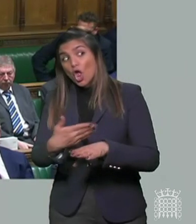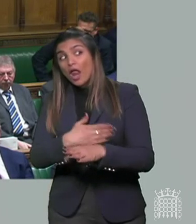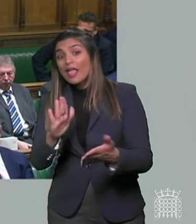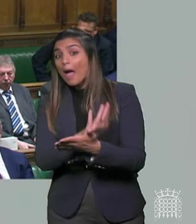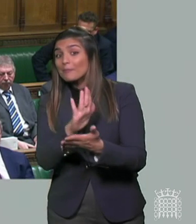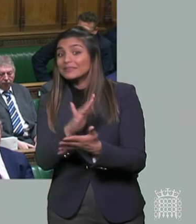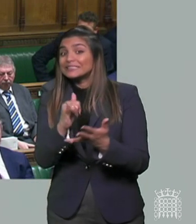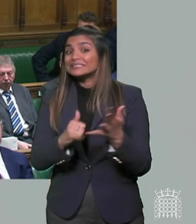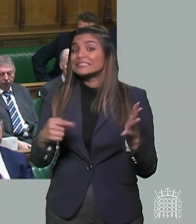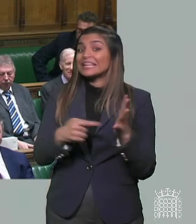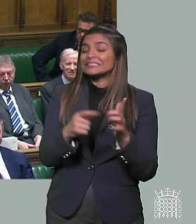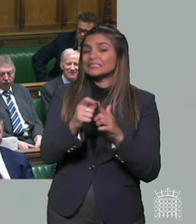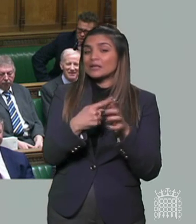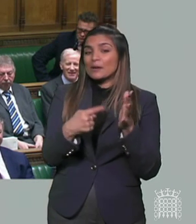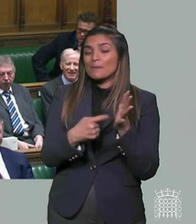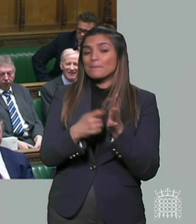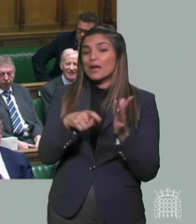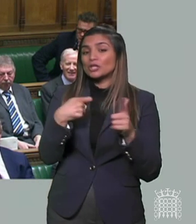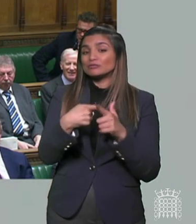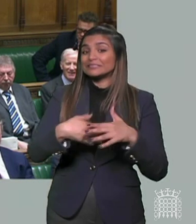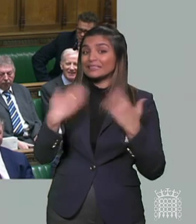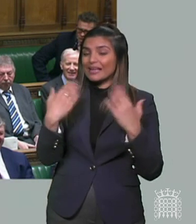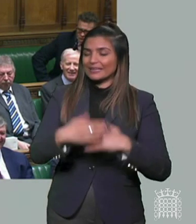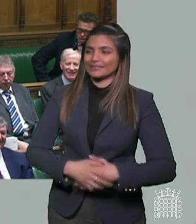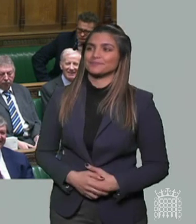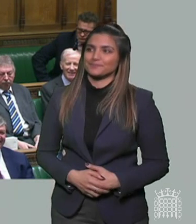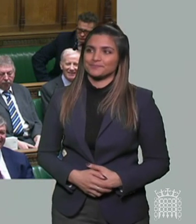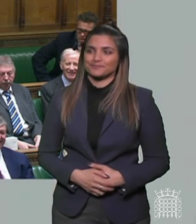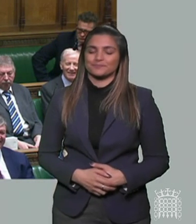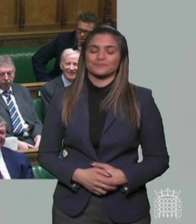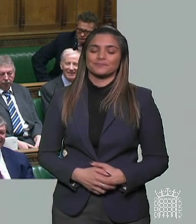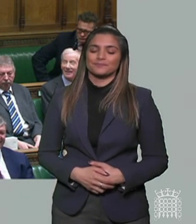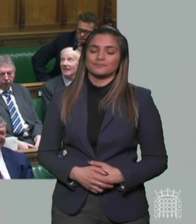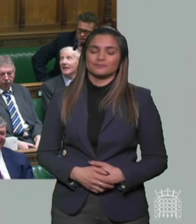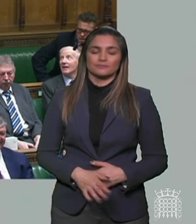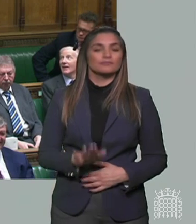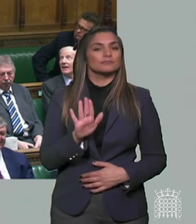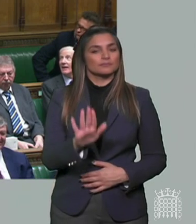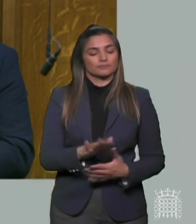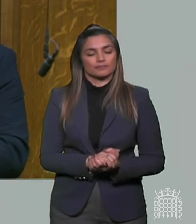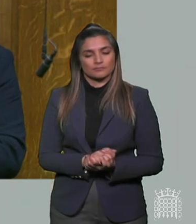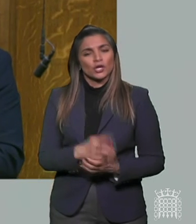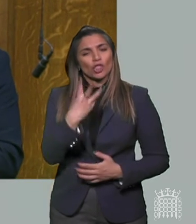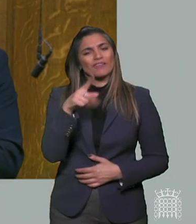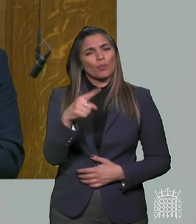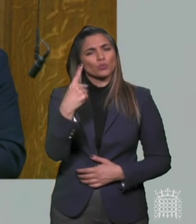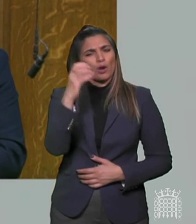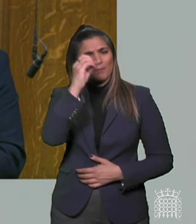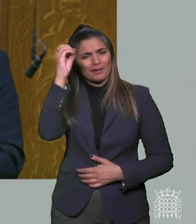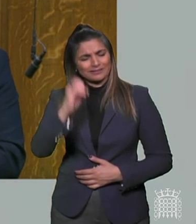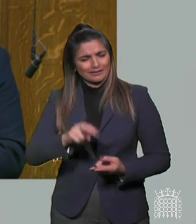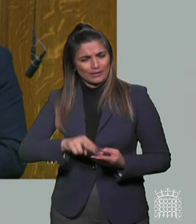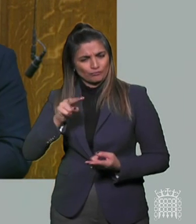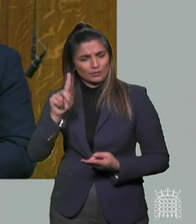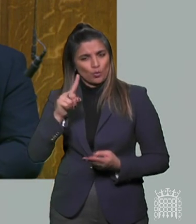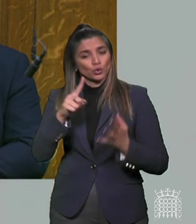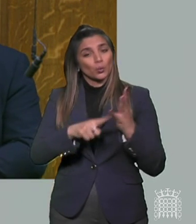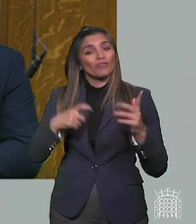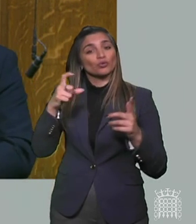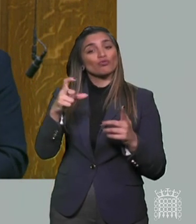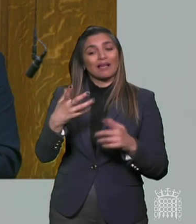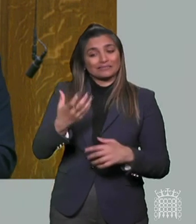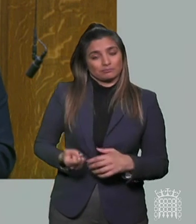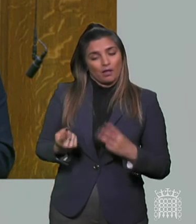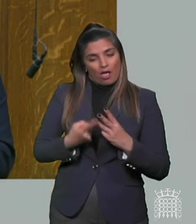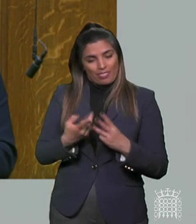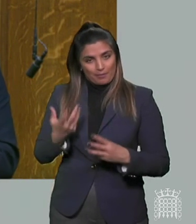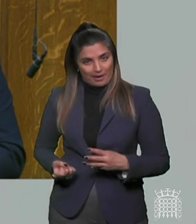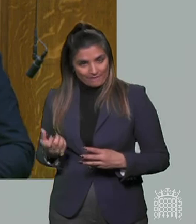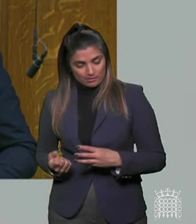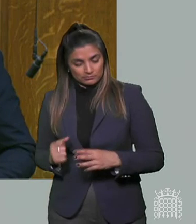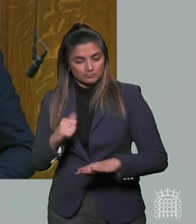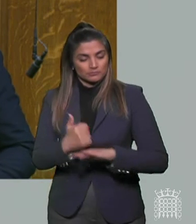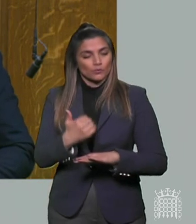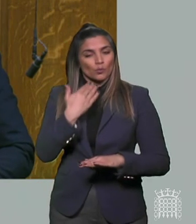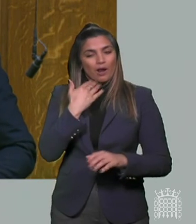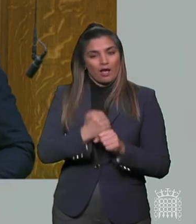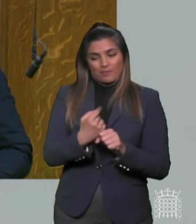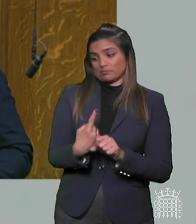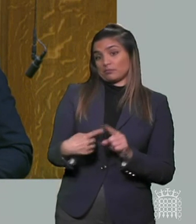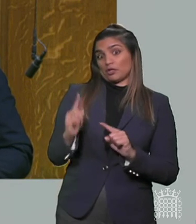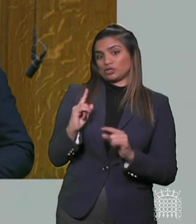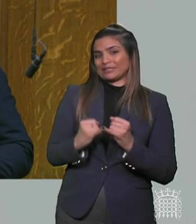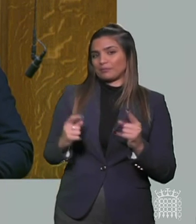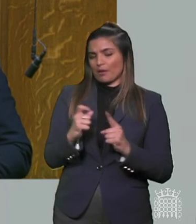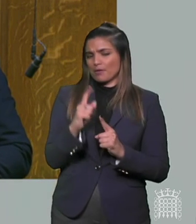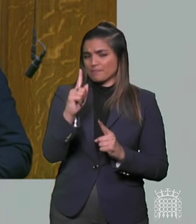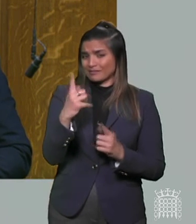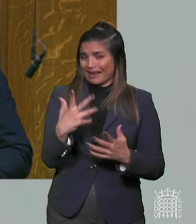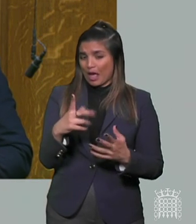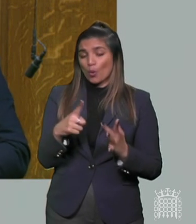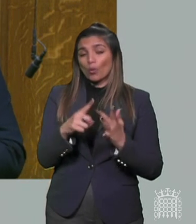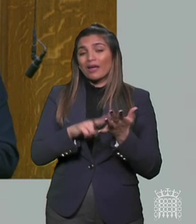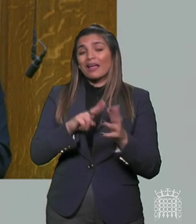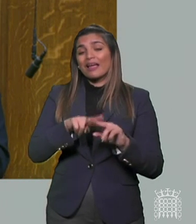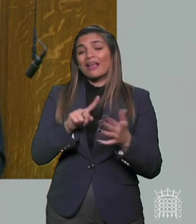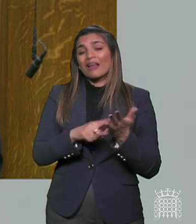The Government set a 3.1% increase in universal credit and other benefits last September, but inflation is now pushing 7%.